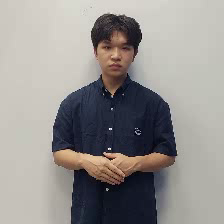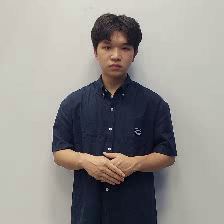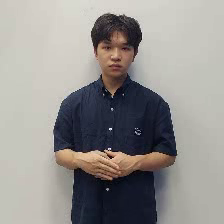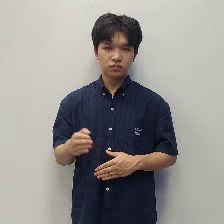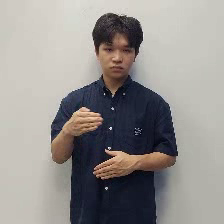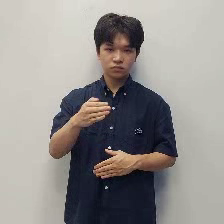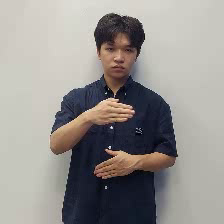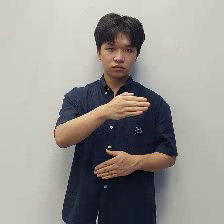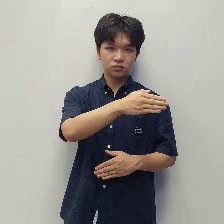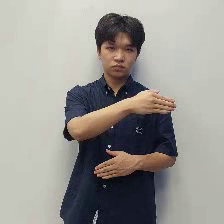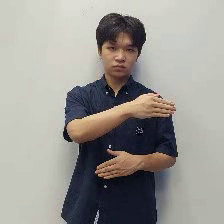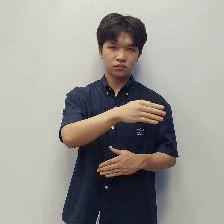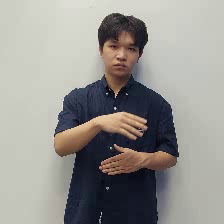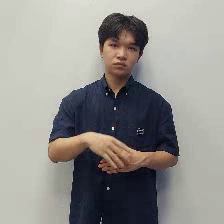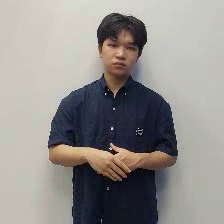Cá